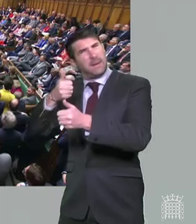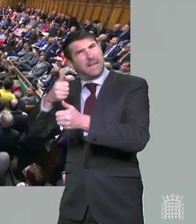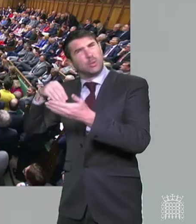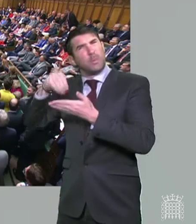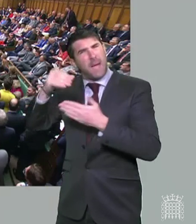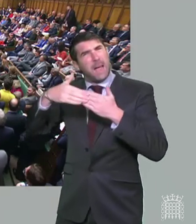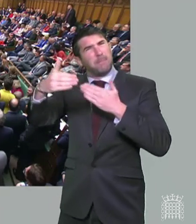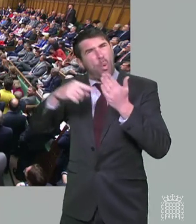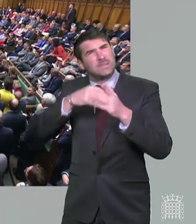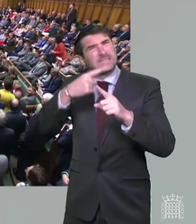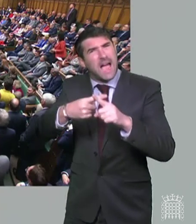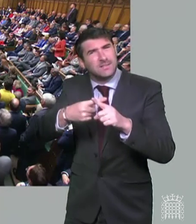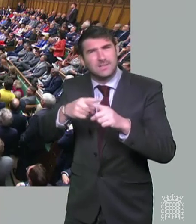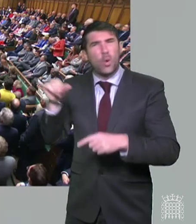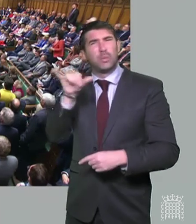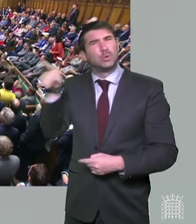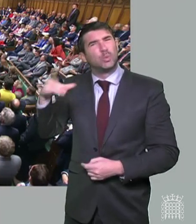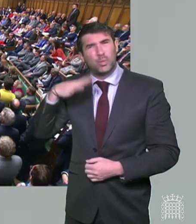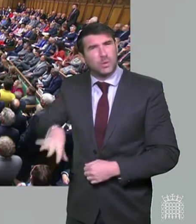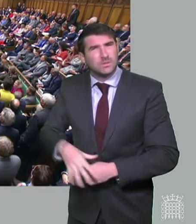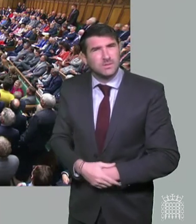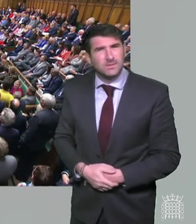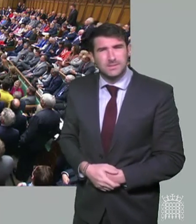and on the other hand he wants them to pay more taxes.